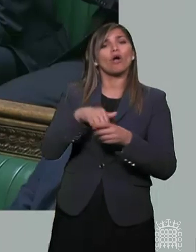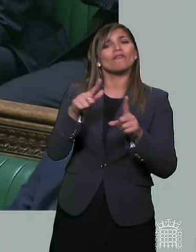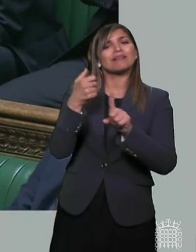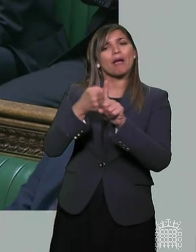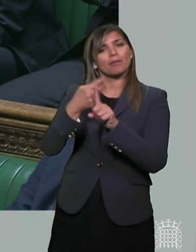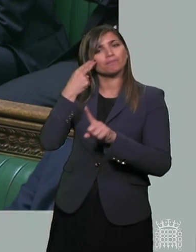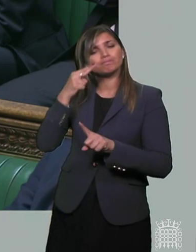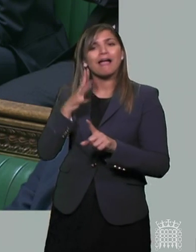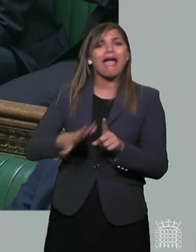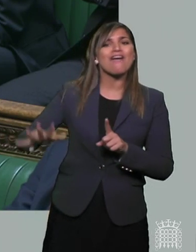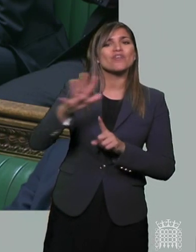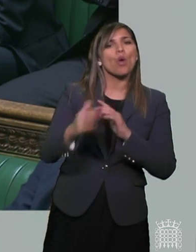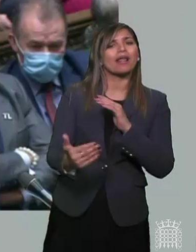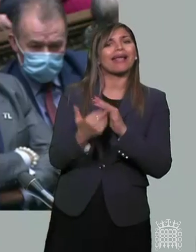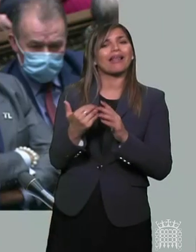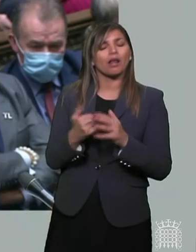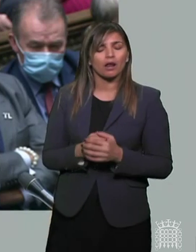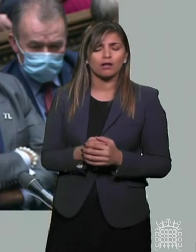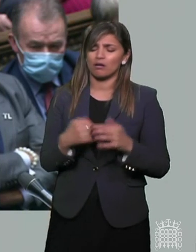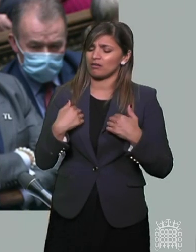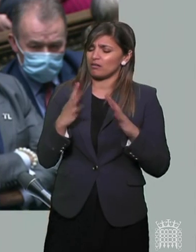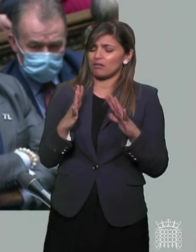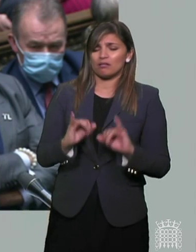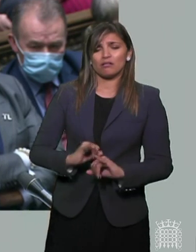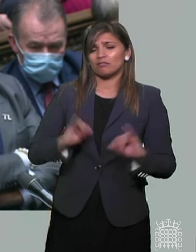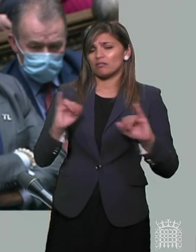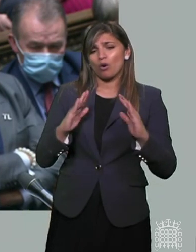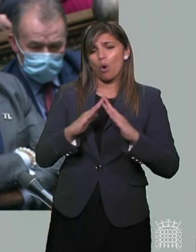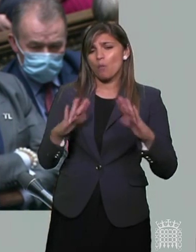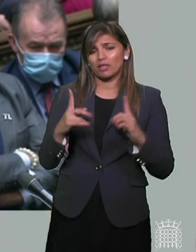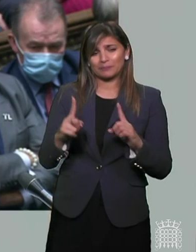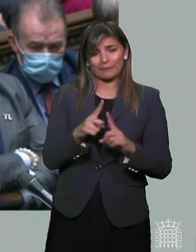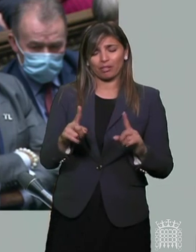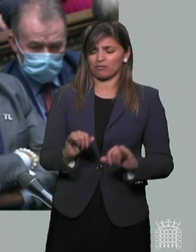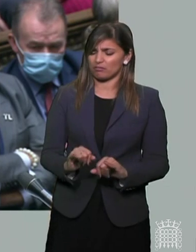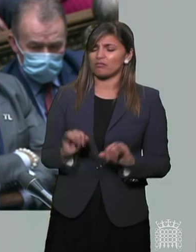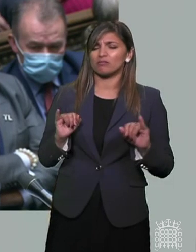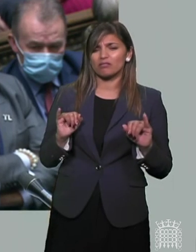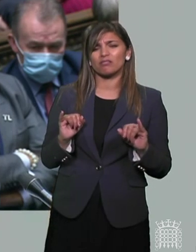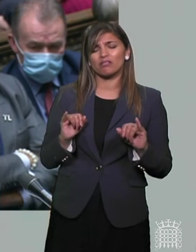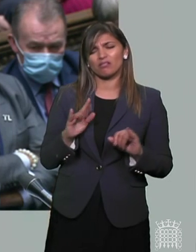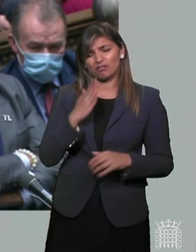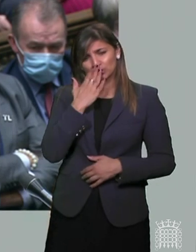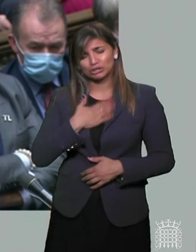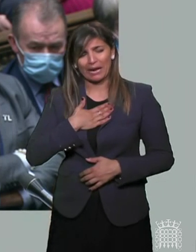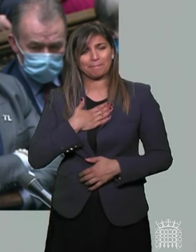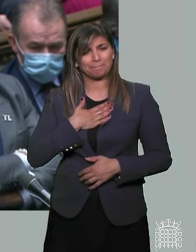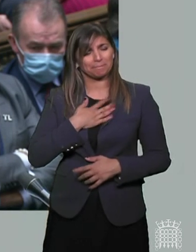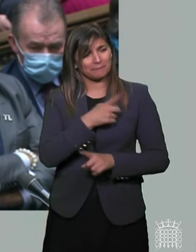Homelessness and rough sleeping are a blight and a disgrace—a shame for our society.